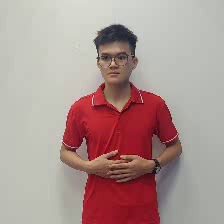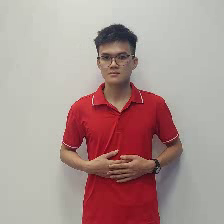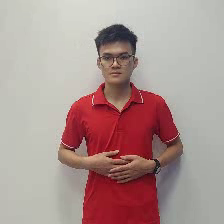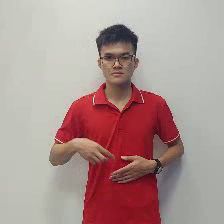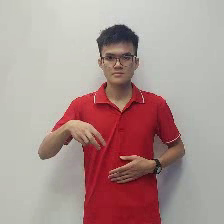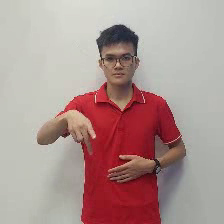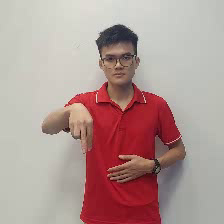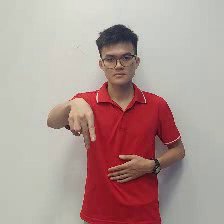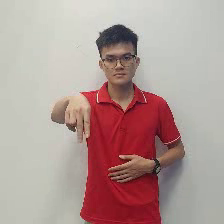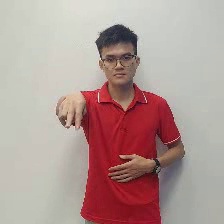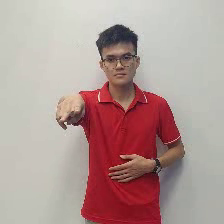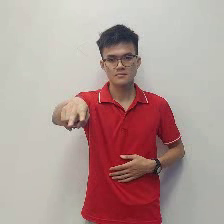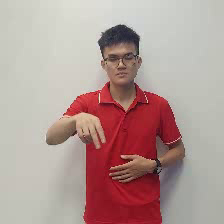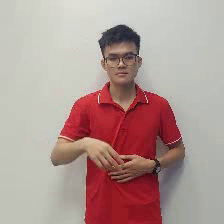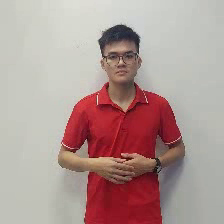Đi